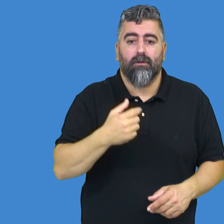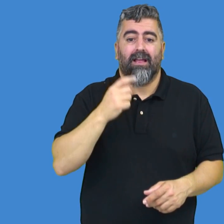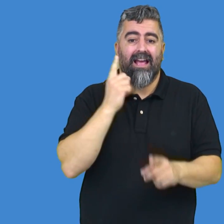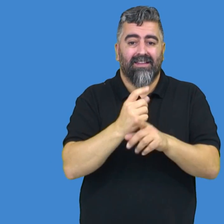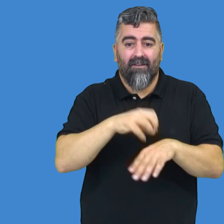contra